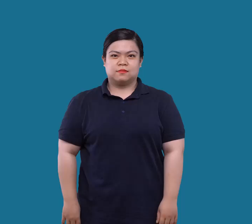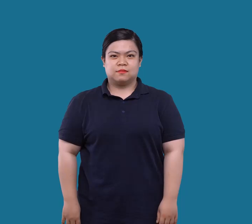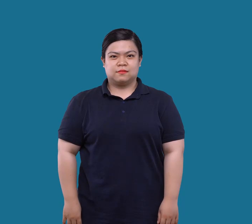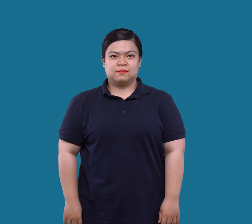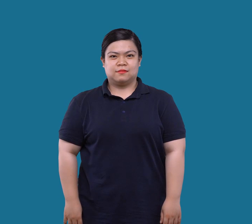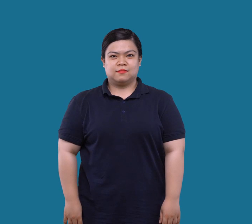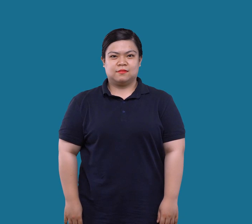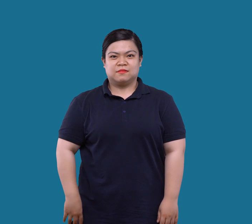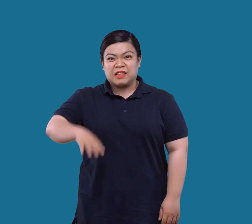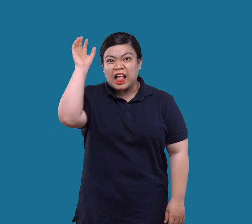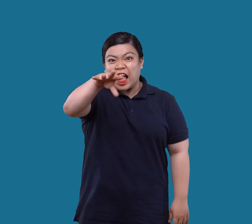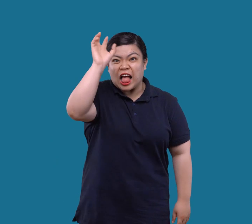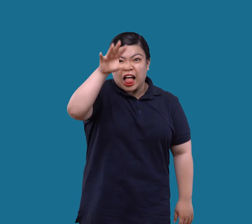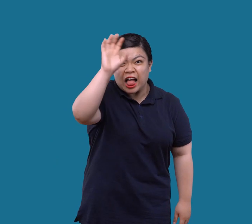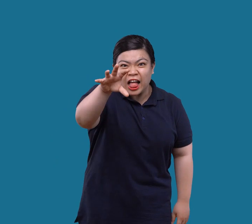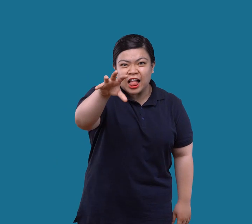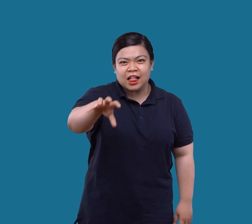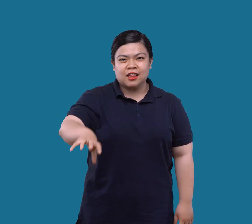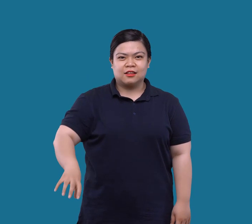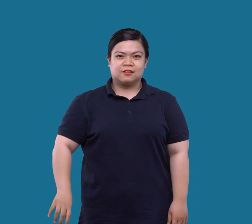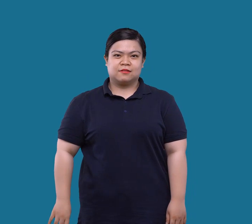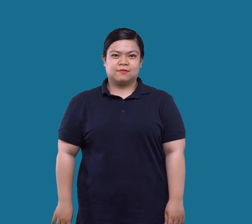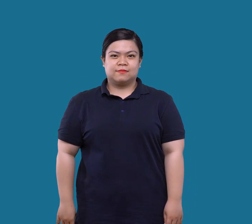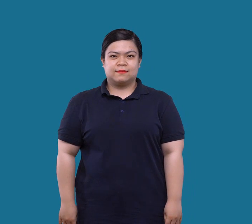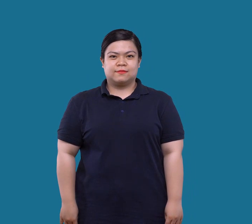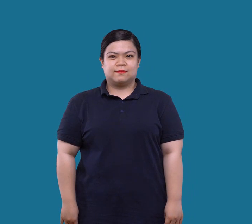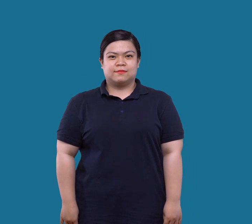trách mắng